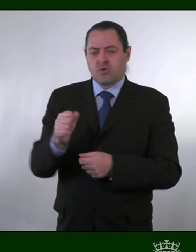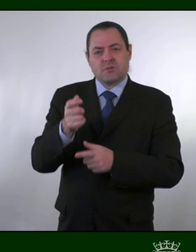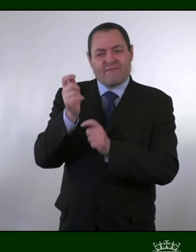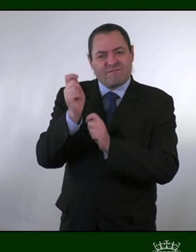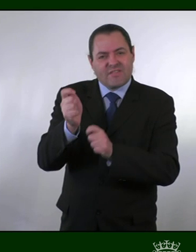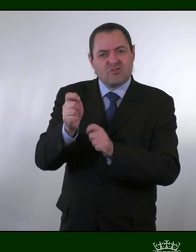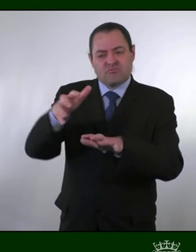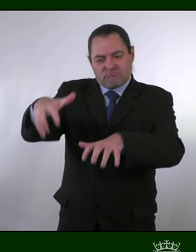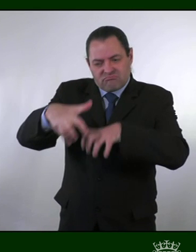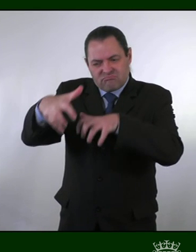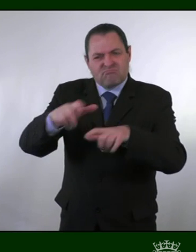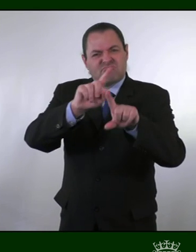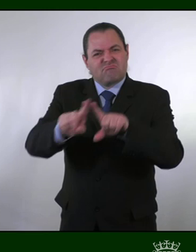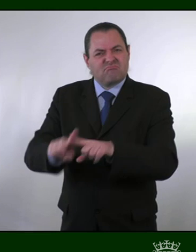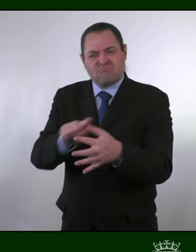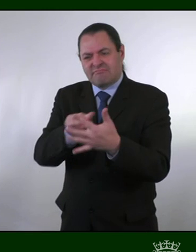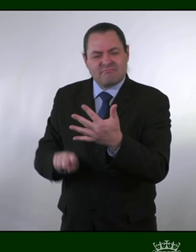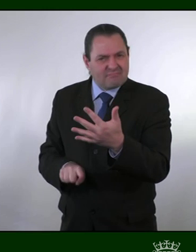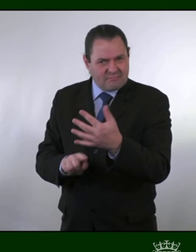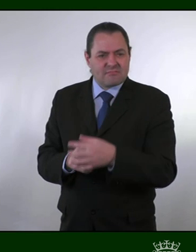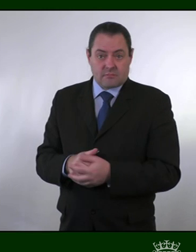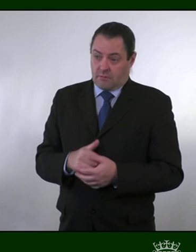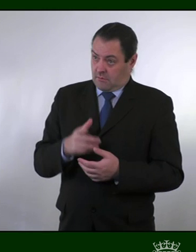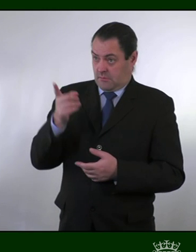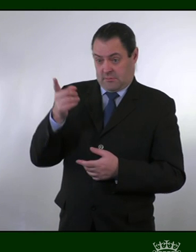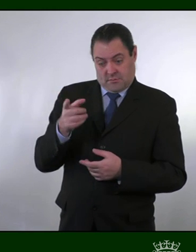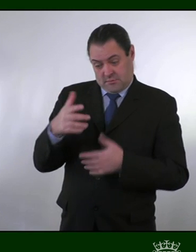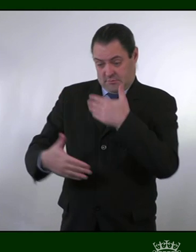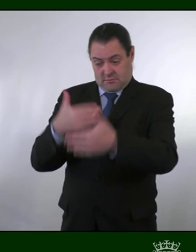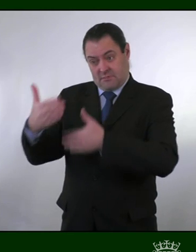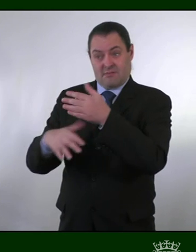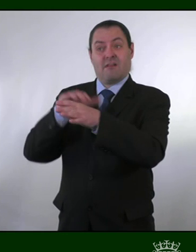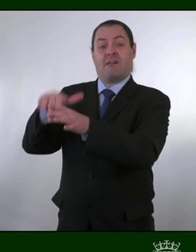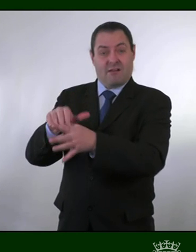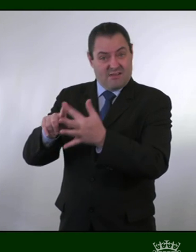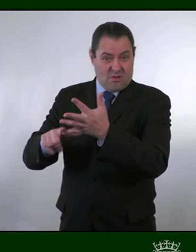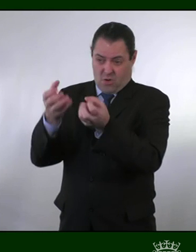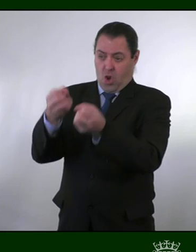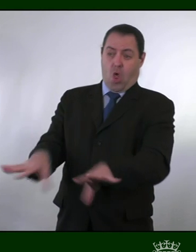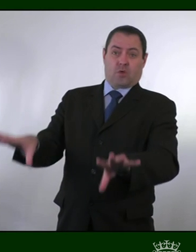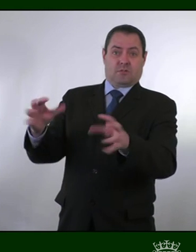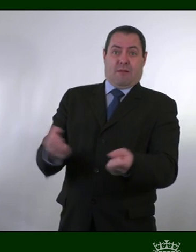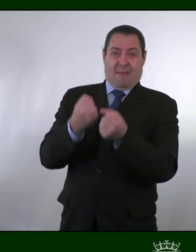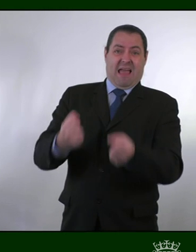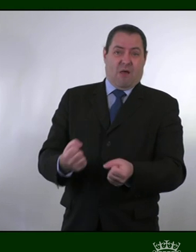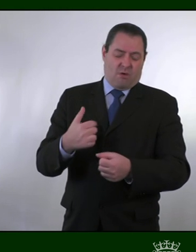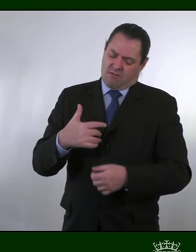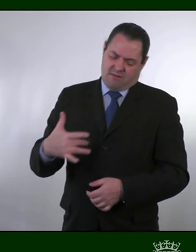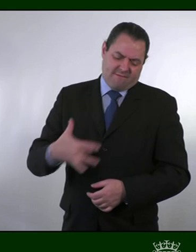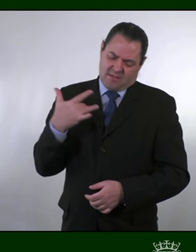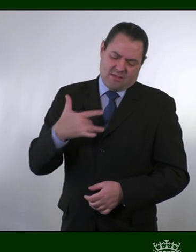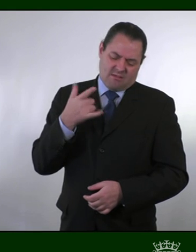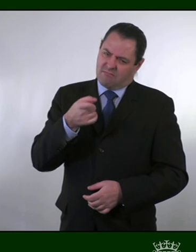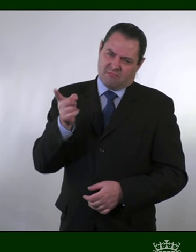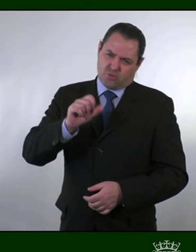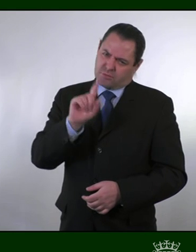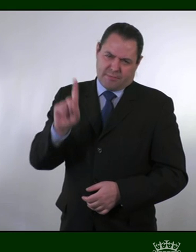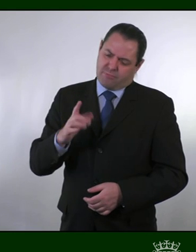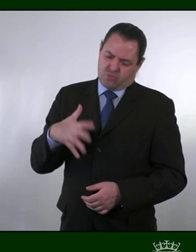All that would be lost under his programme, and I do not believe that it will commend itself to the Scottish people.